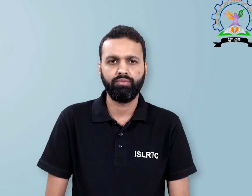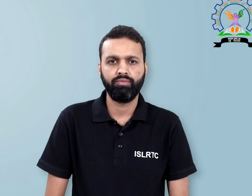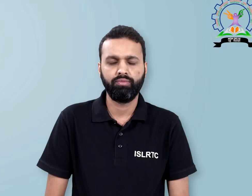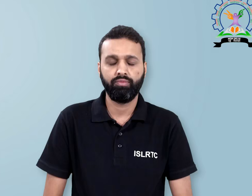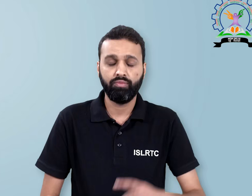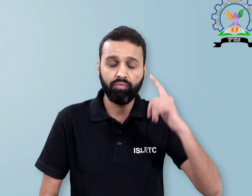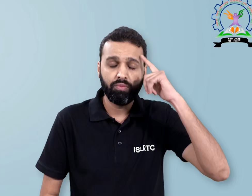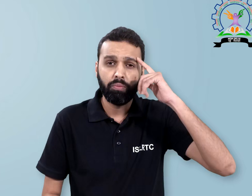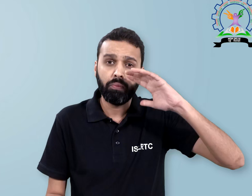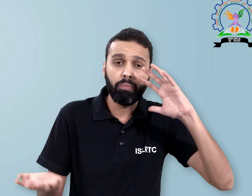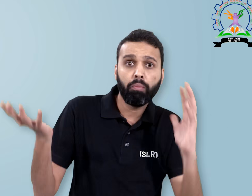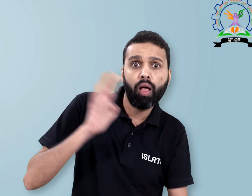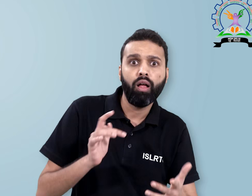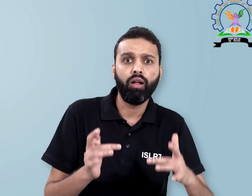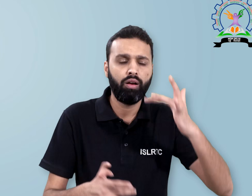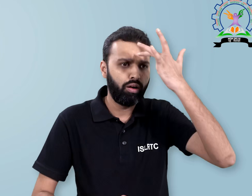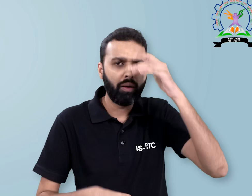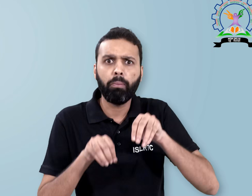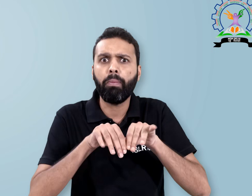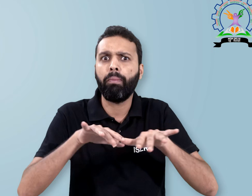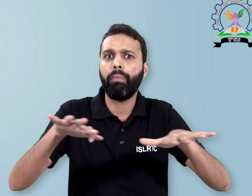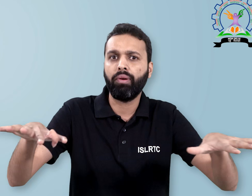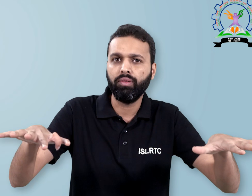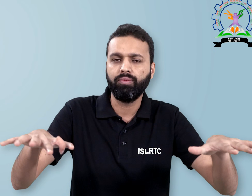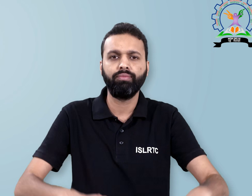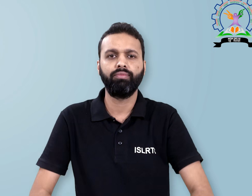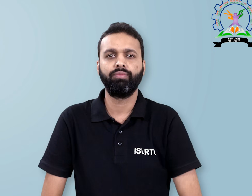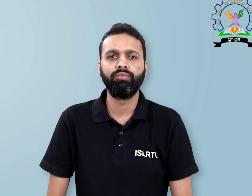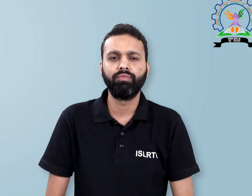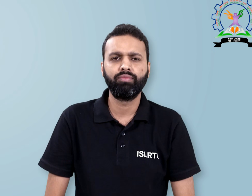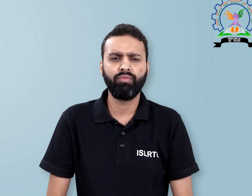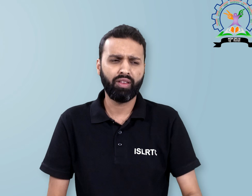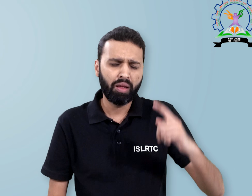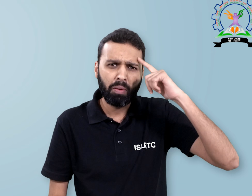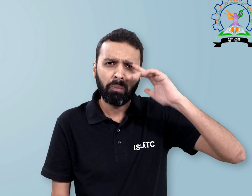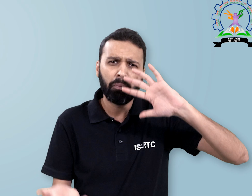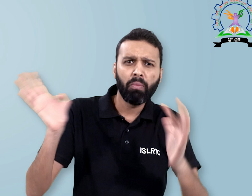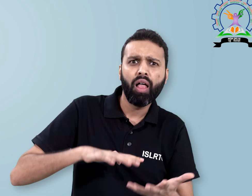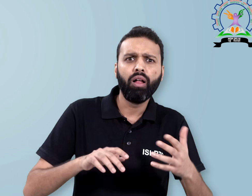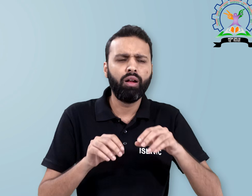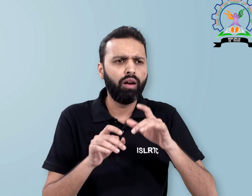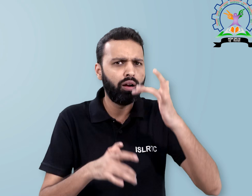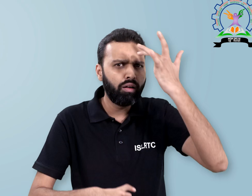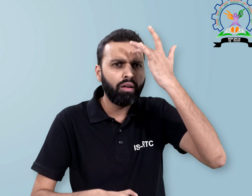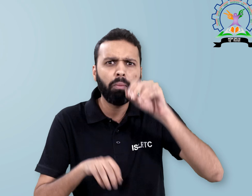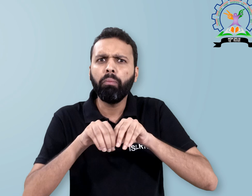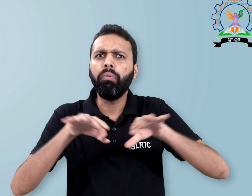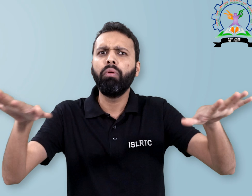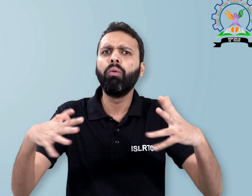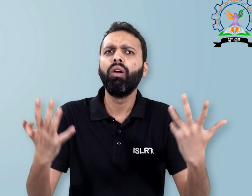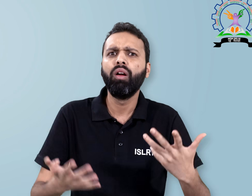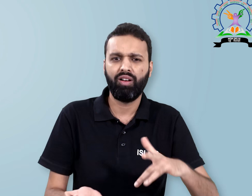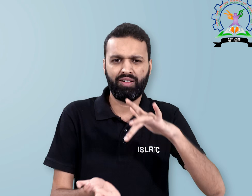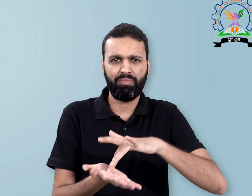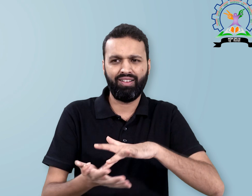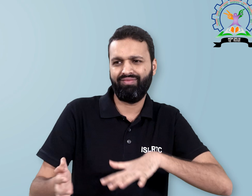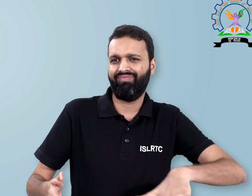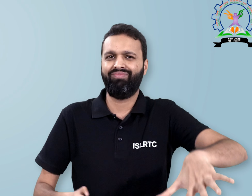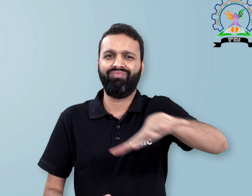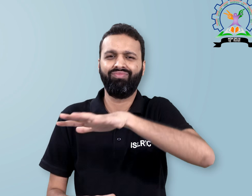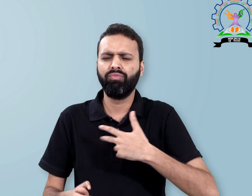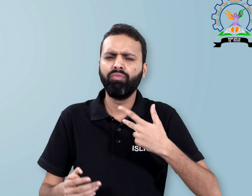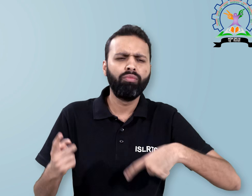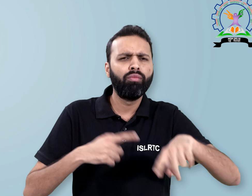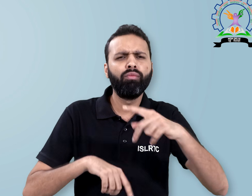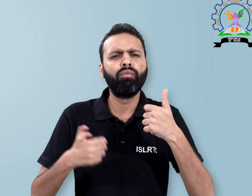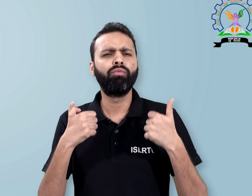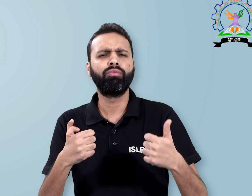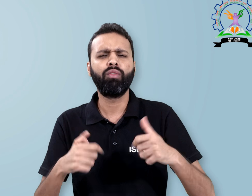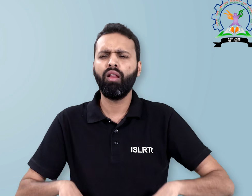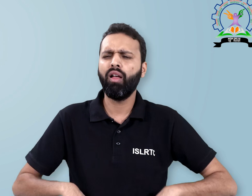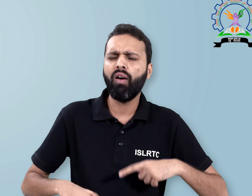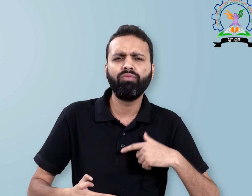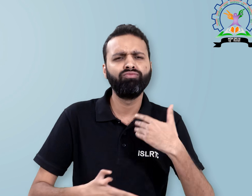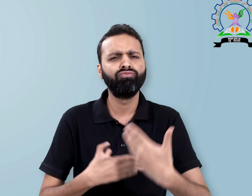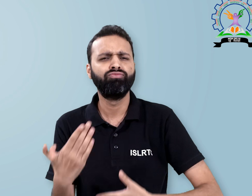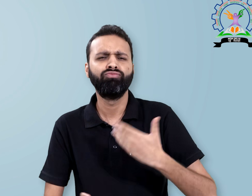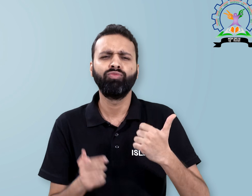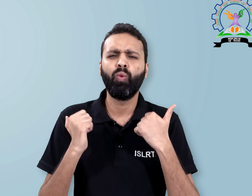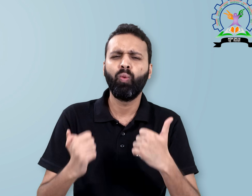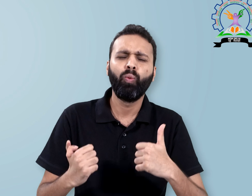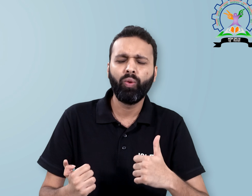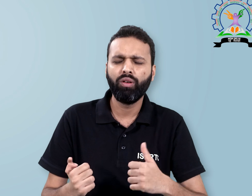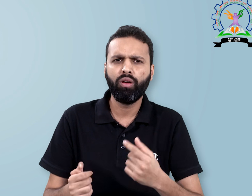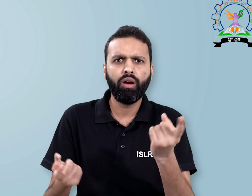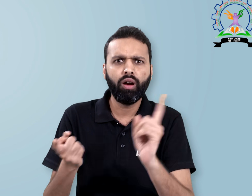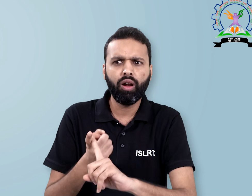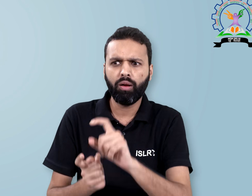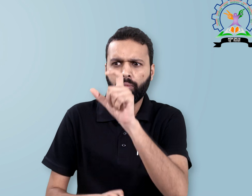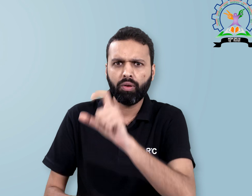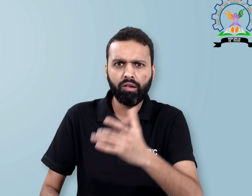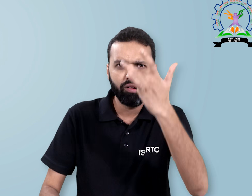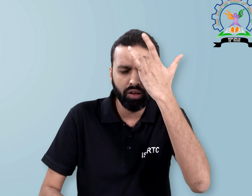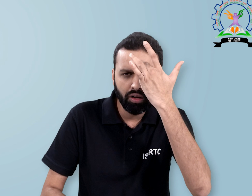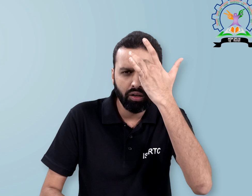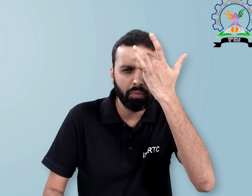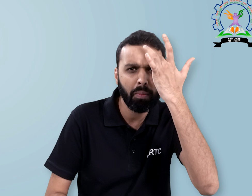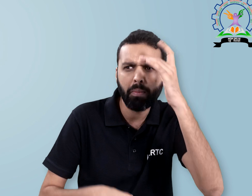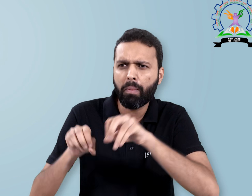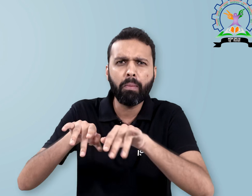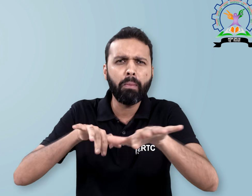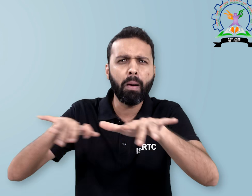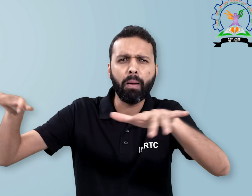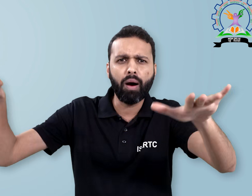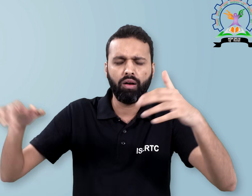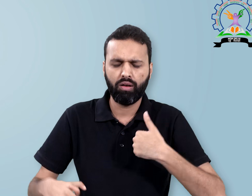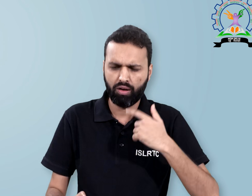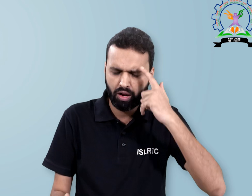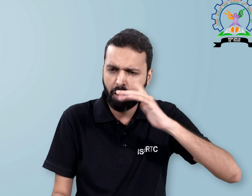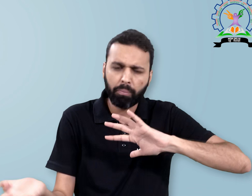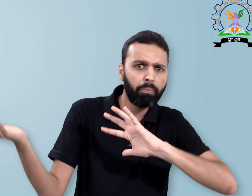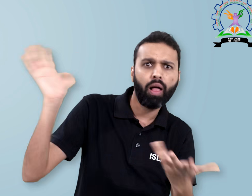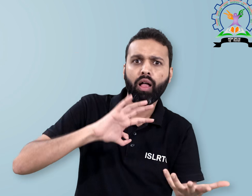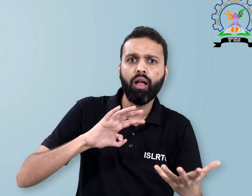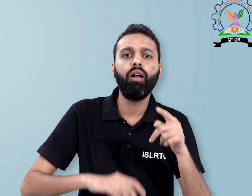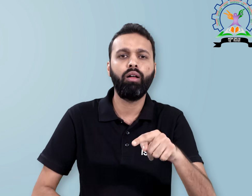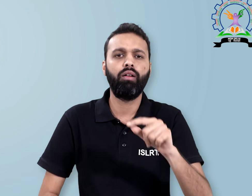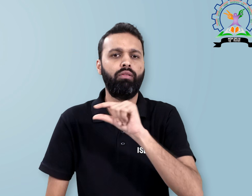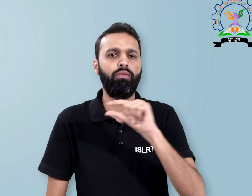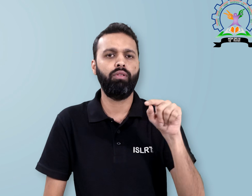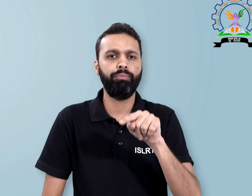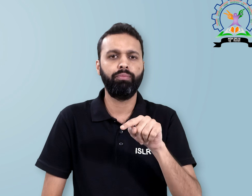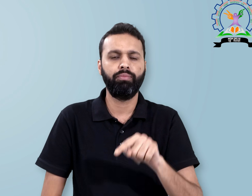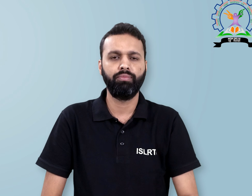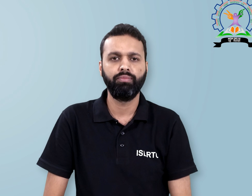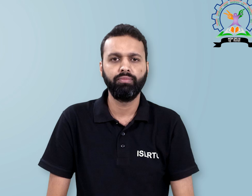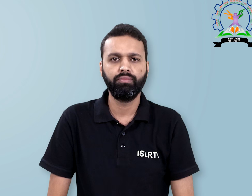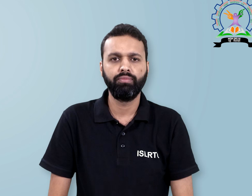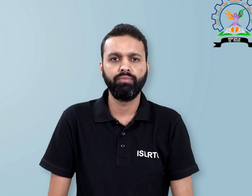Outbreak It is a sudden increase in the number of cases of a disease or foodborne illness beyond what is normally expected.